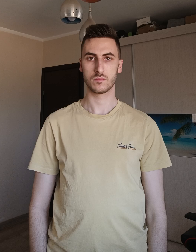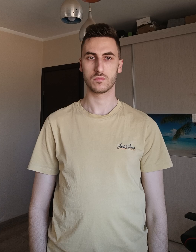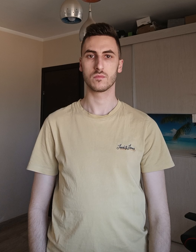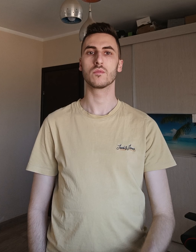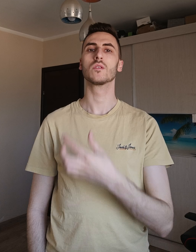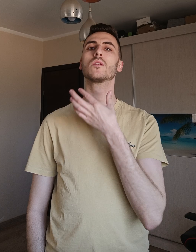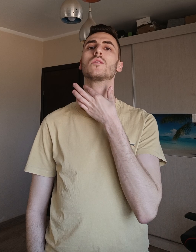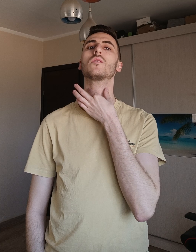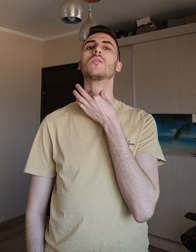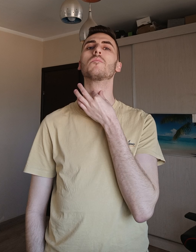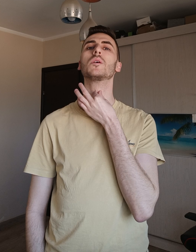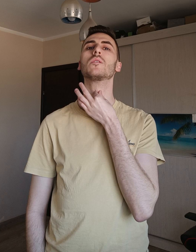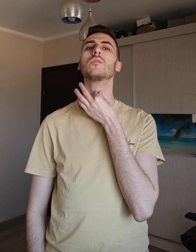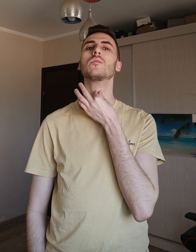צמא